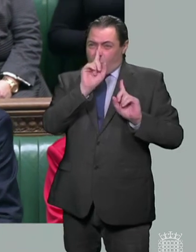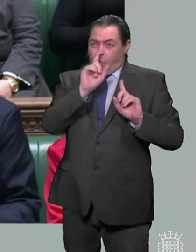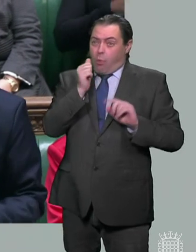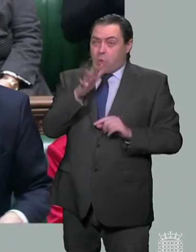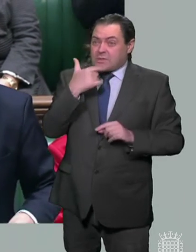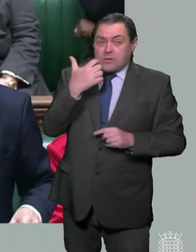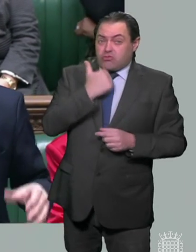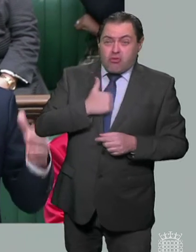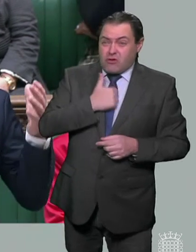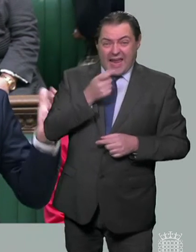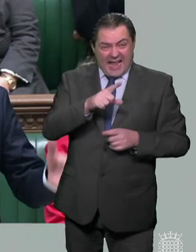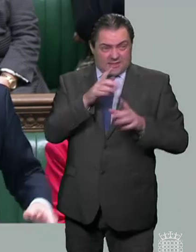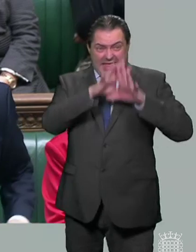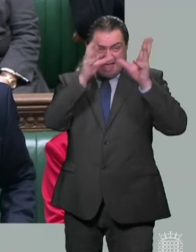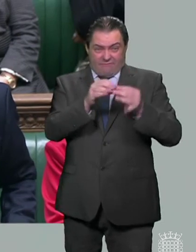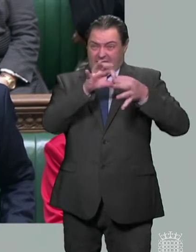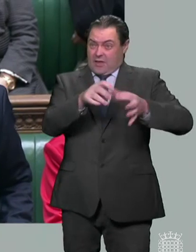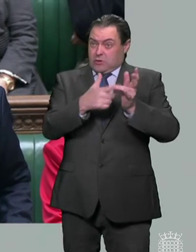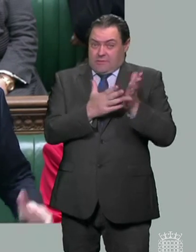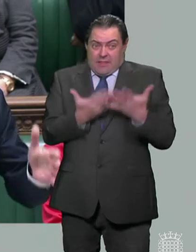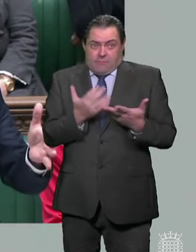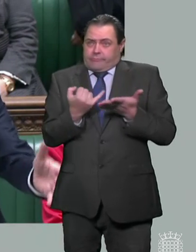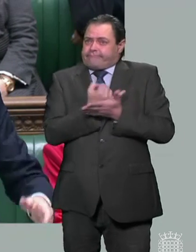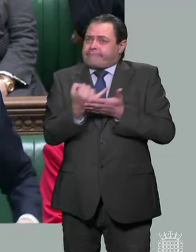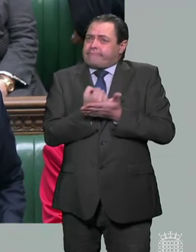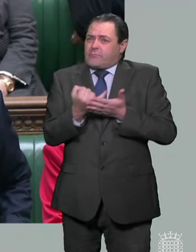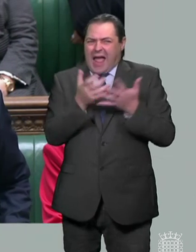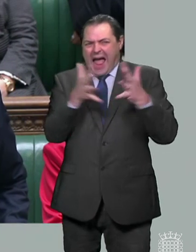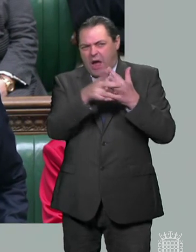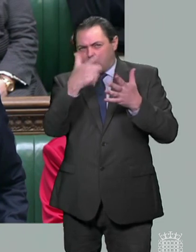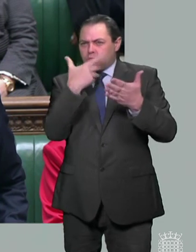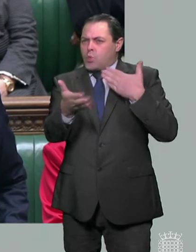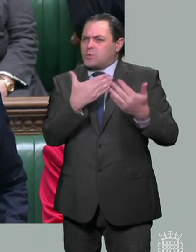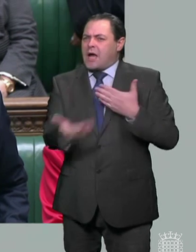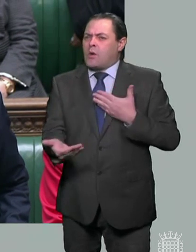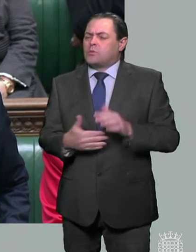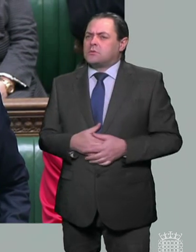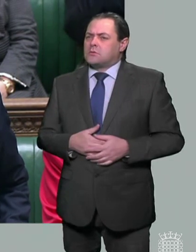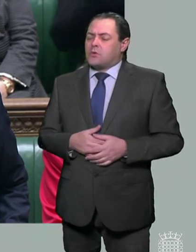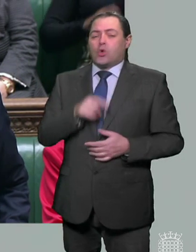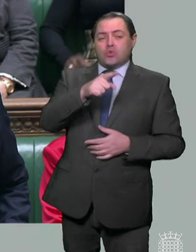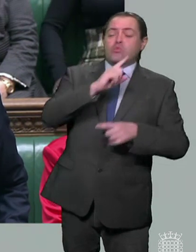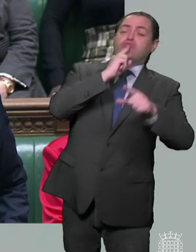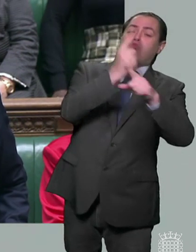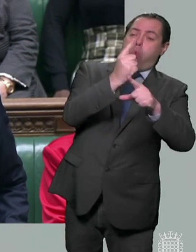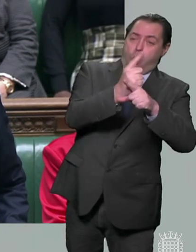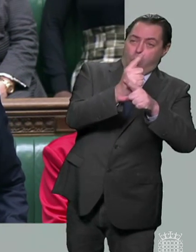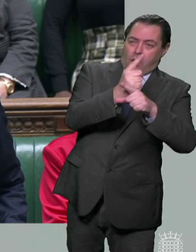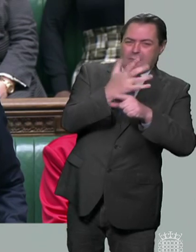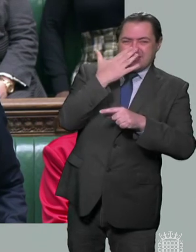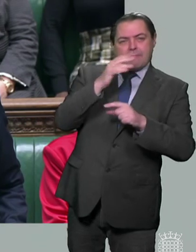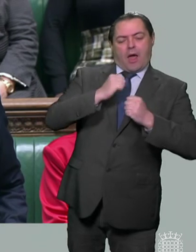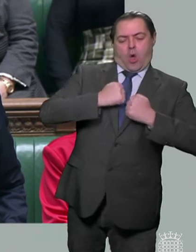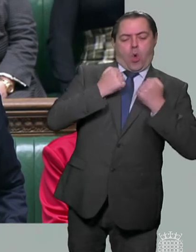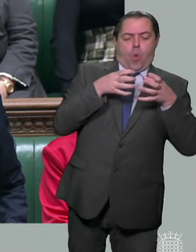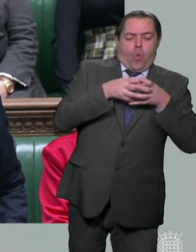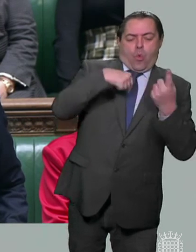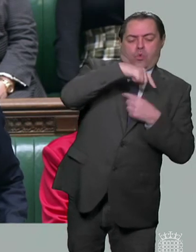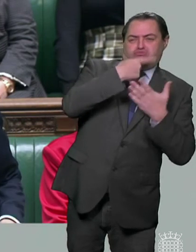The truth is that beneath the bluster, he still thinks it is one rule for him and another for his mates.